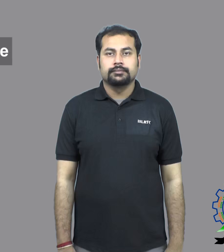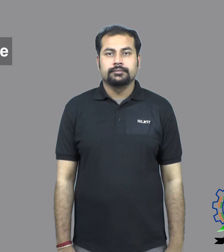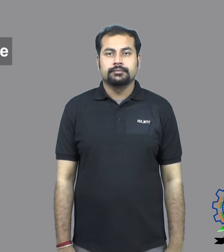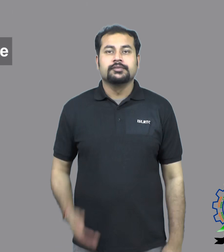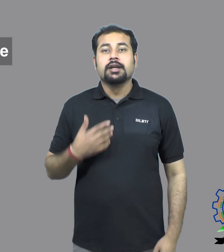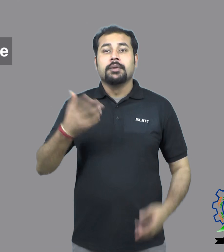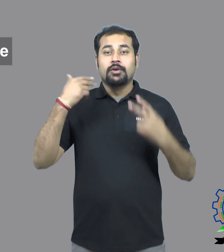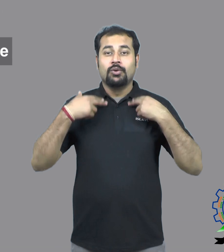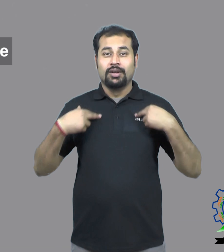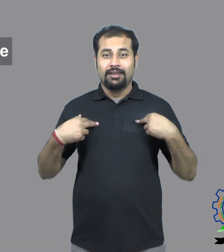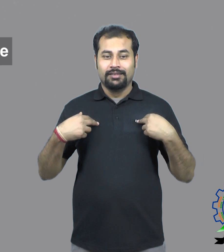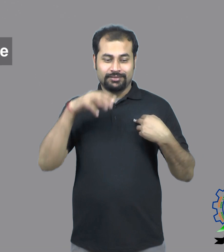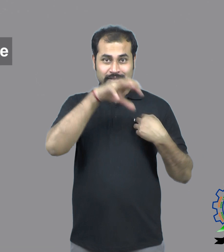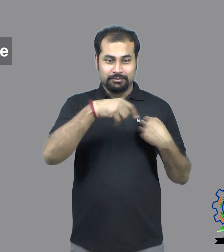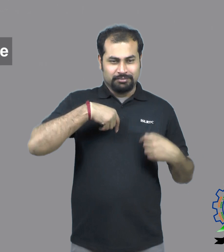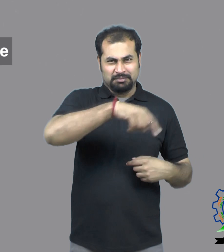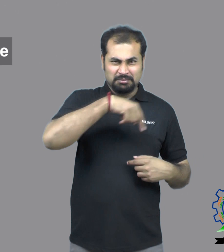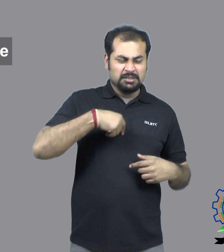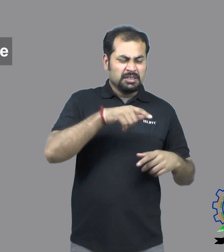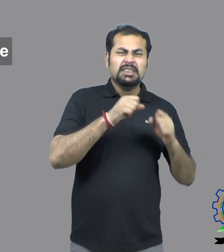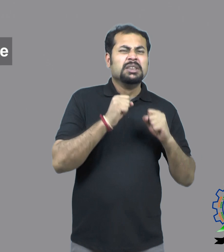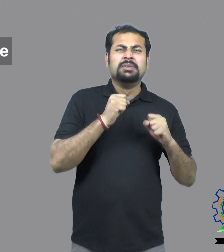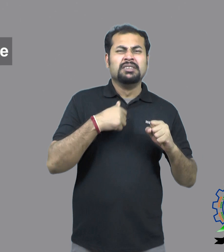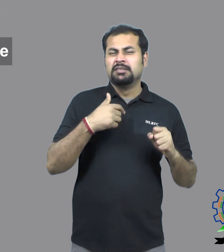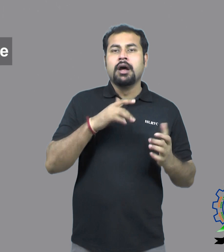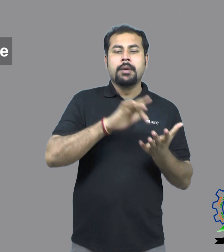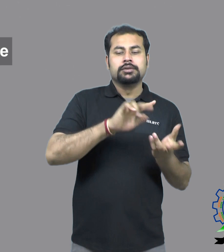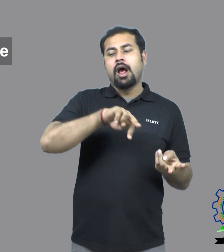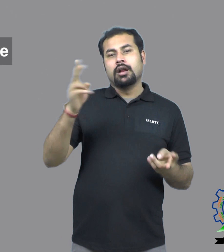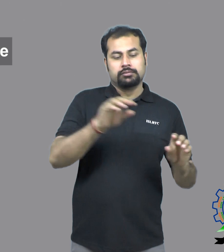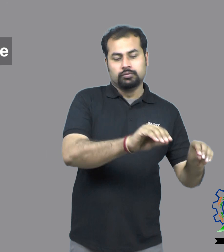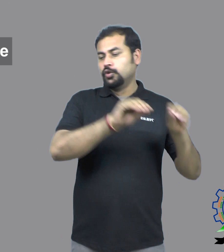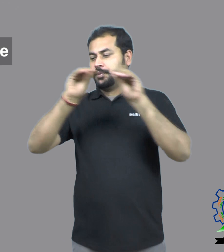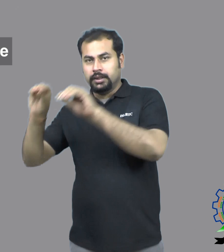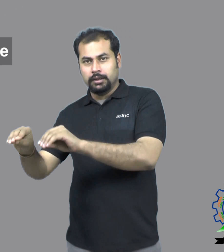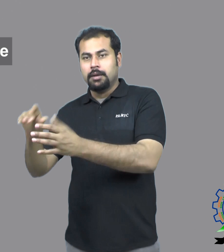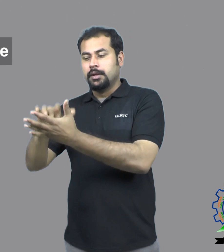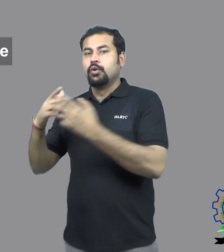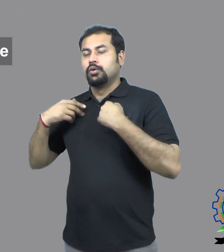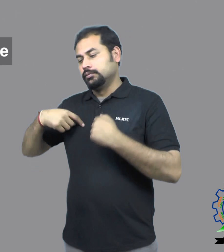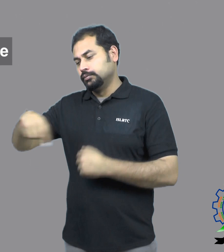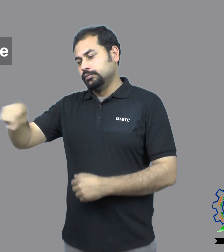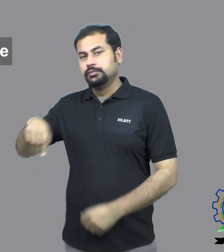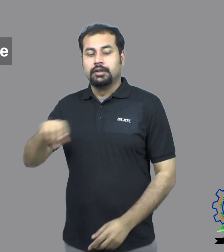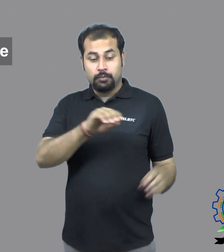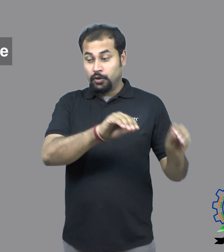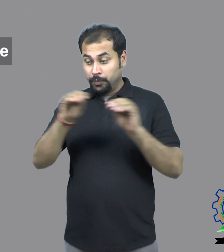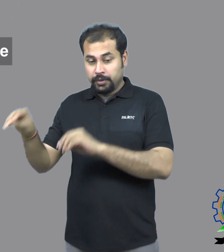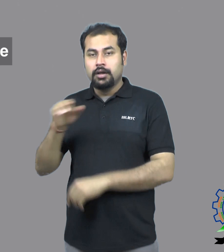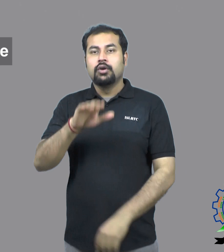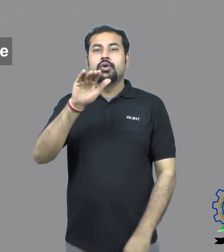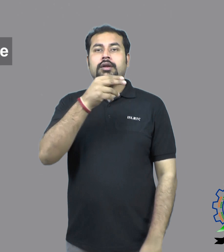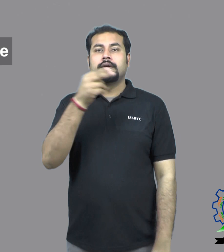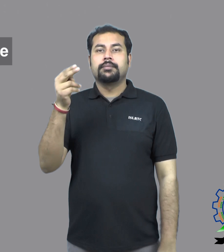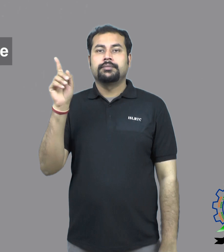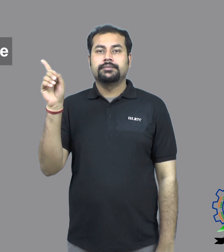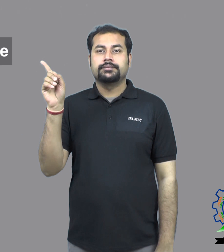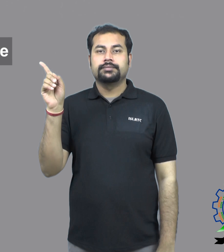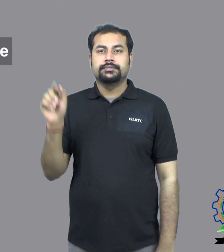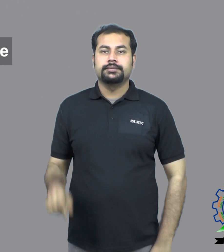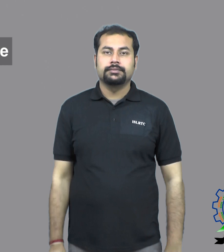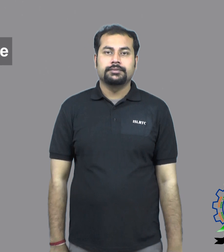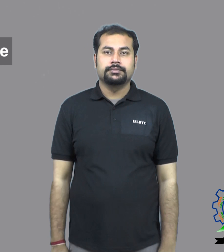Change of Venue